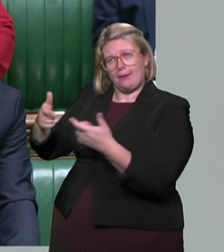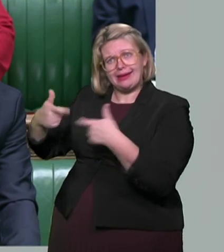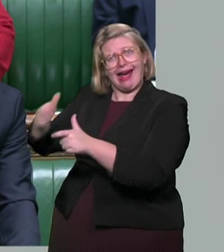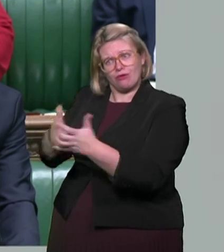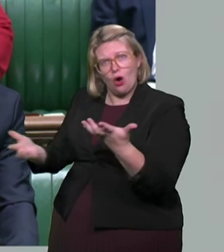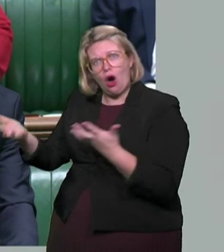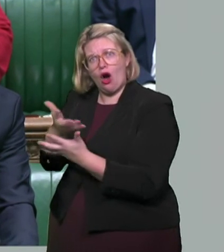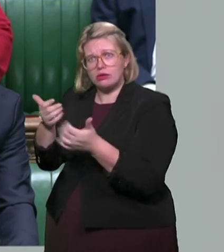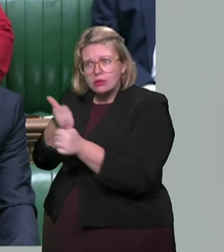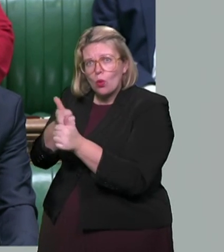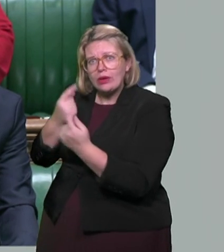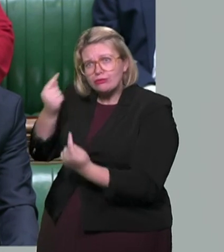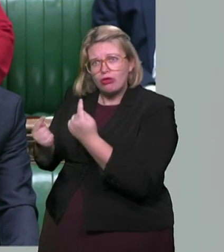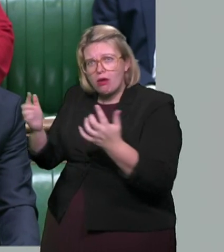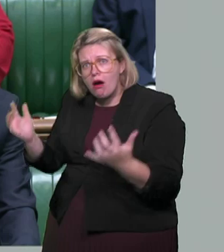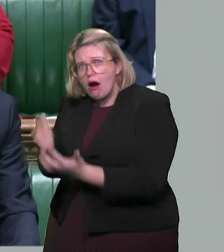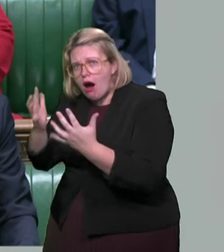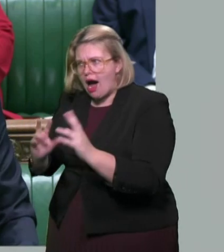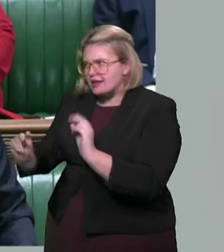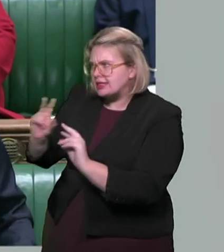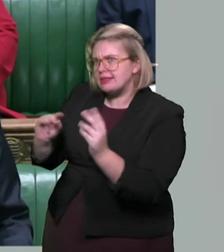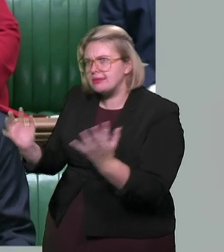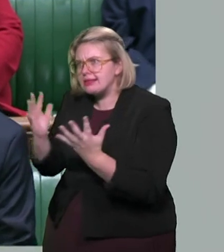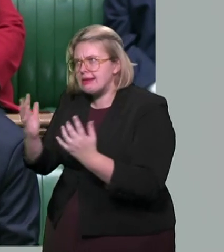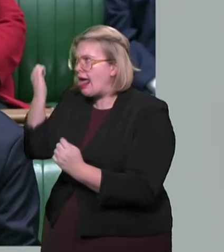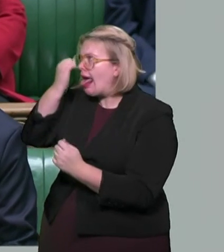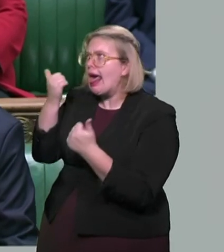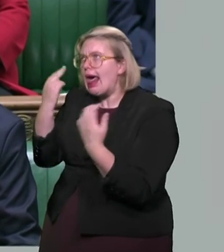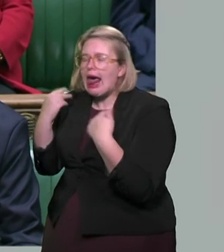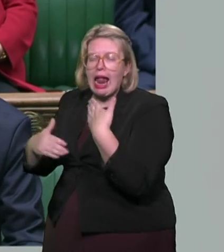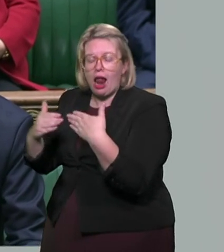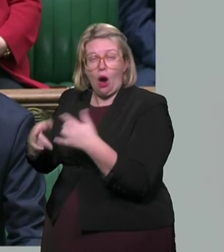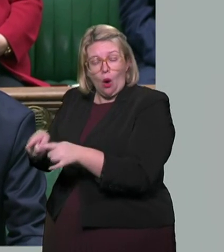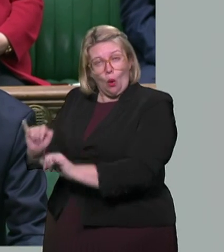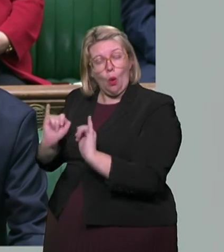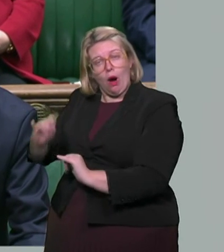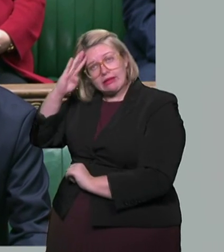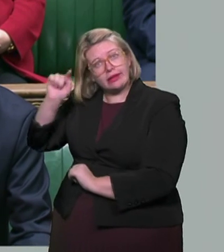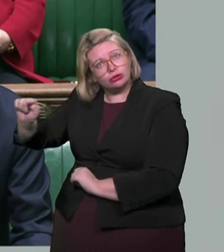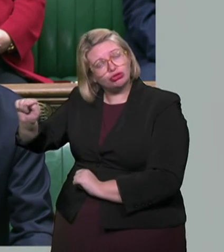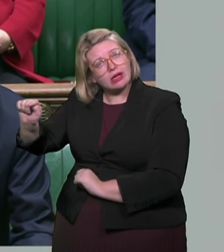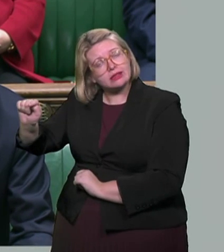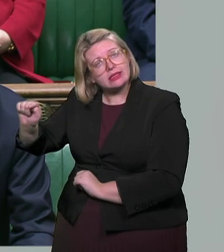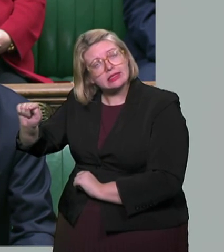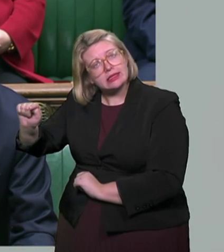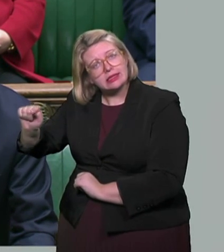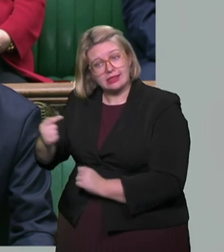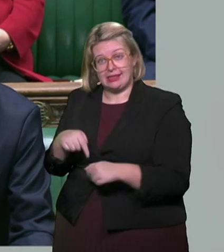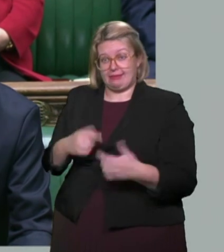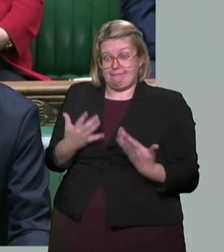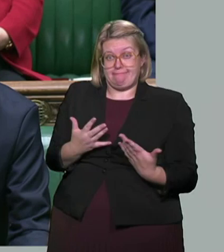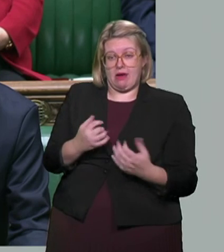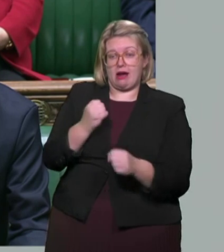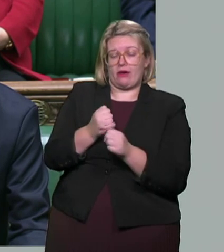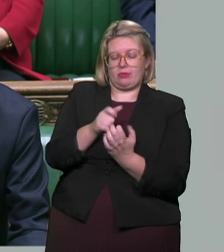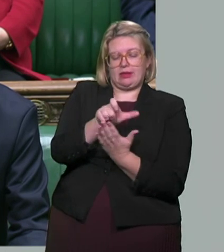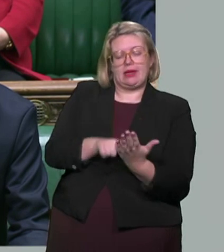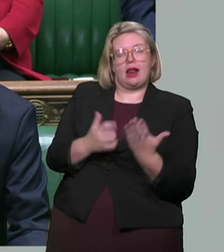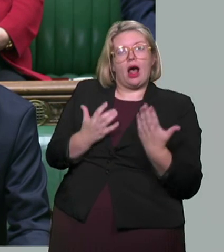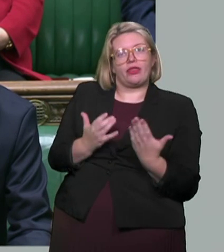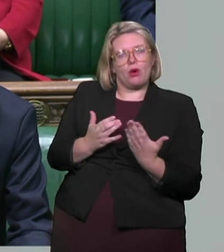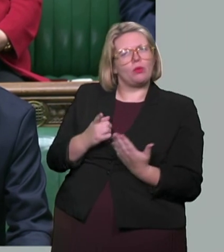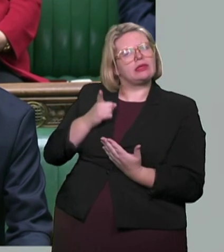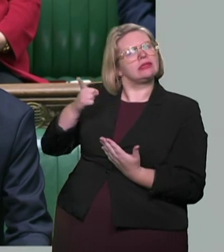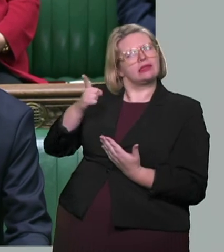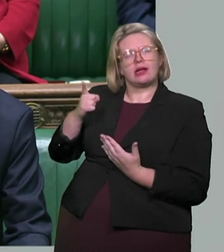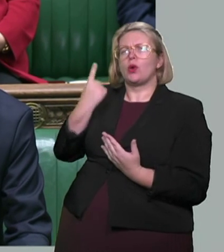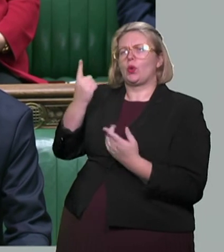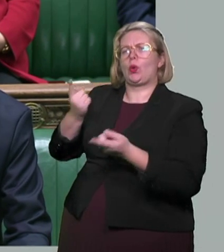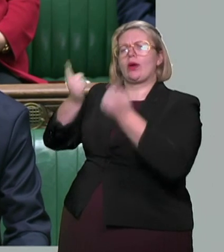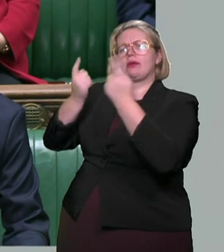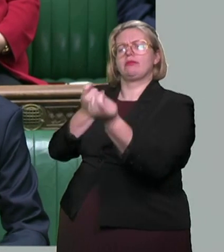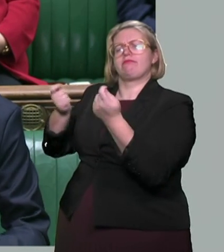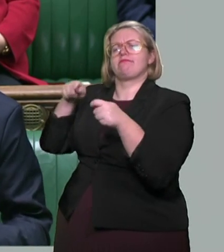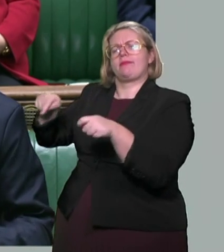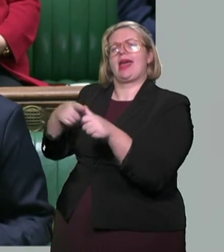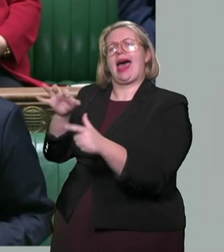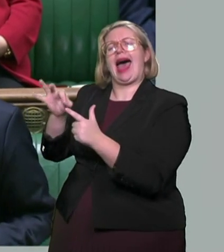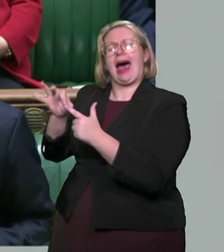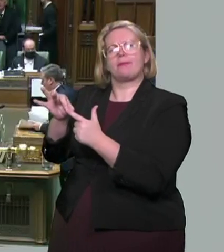Tough sanctions are clearly needed, yet under the Government’s current proposals, directors of platforms failing to crack down on extremism would still not face criminal sanctions.